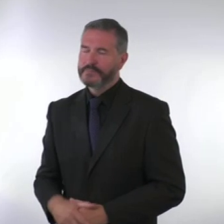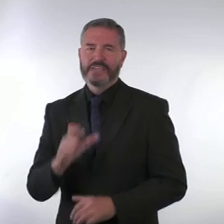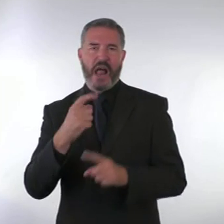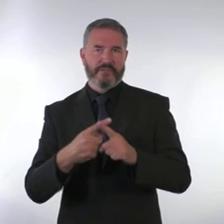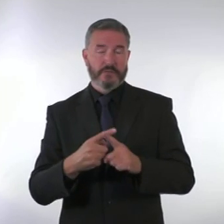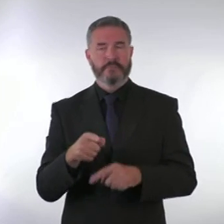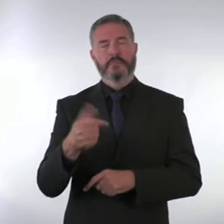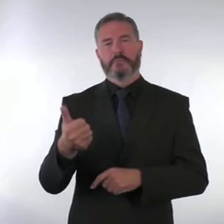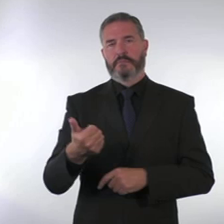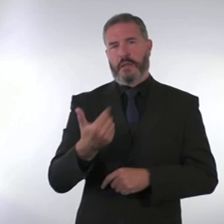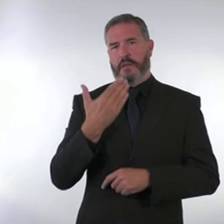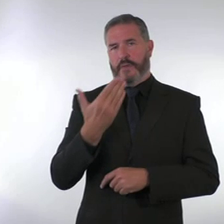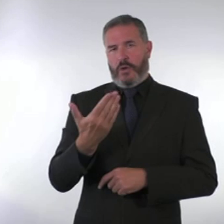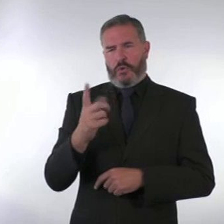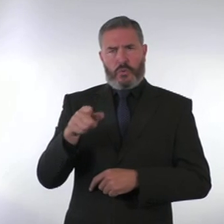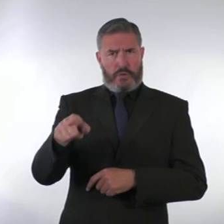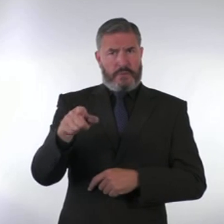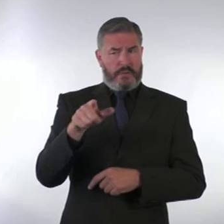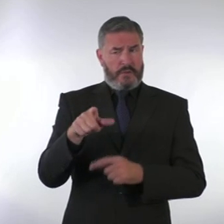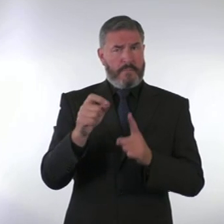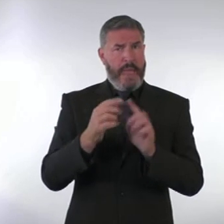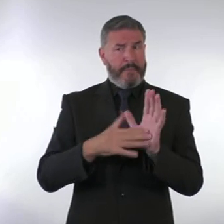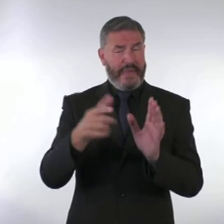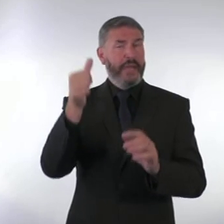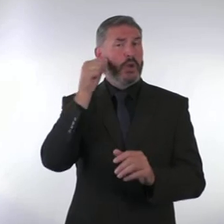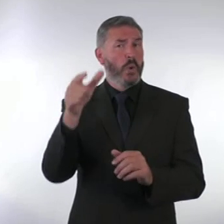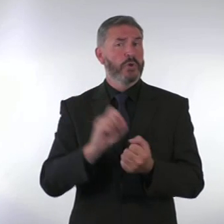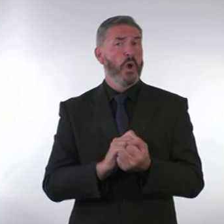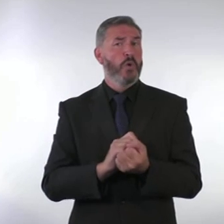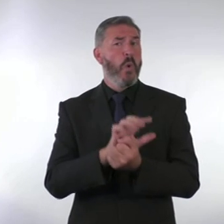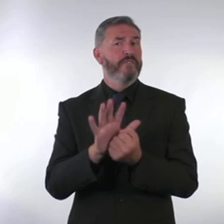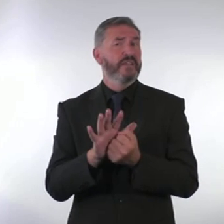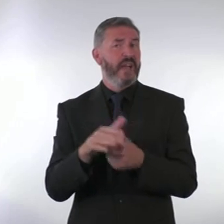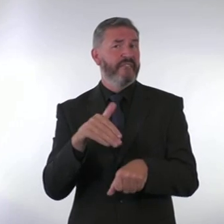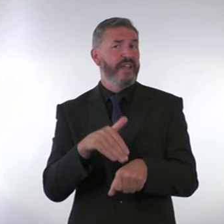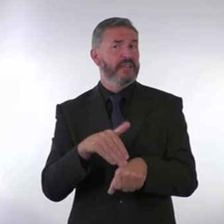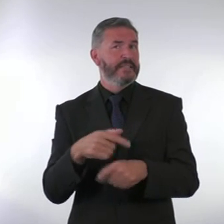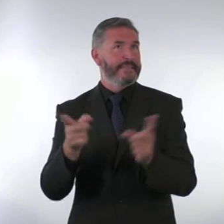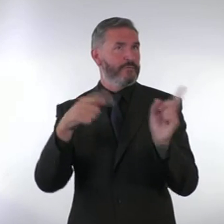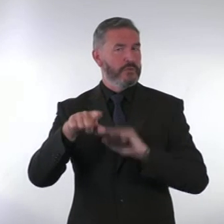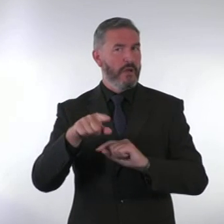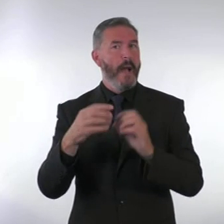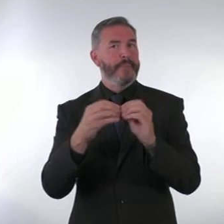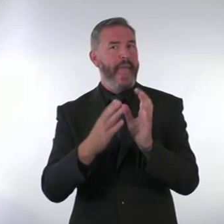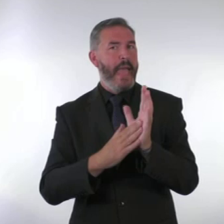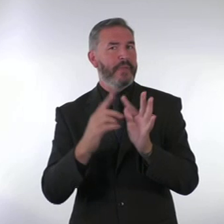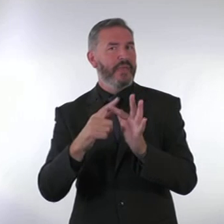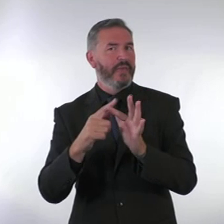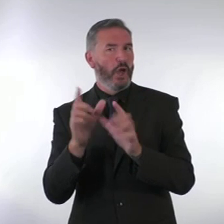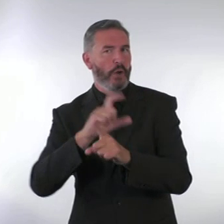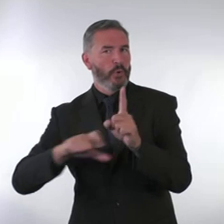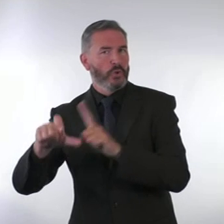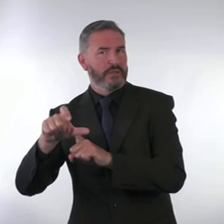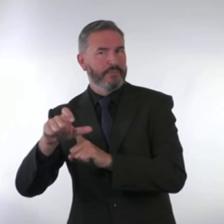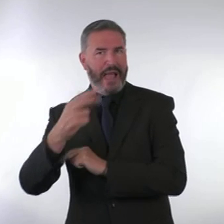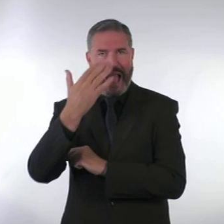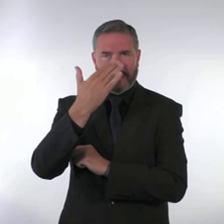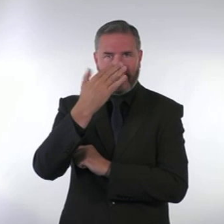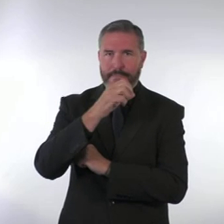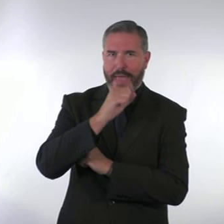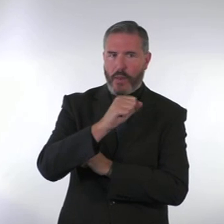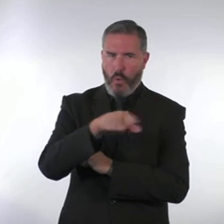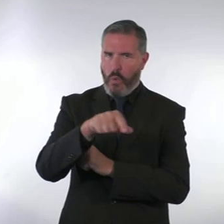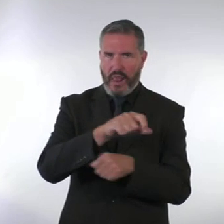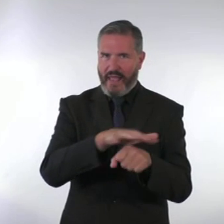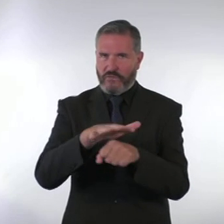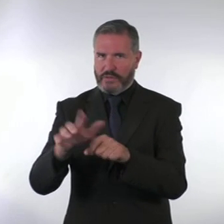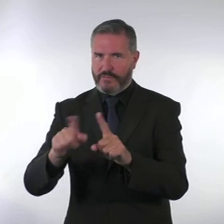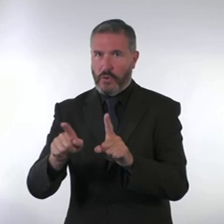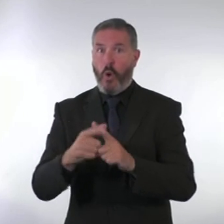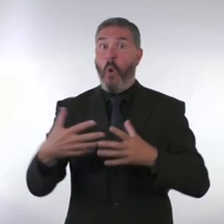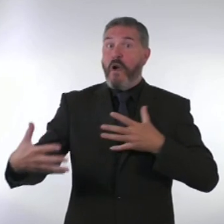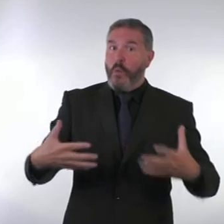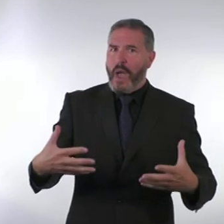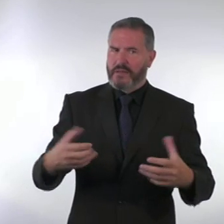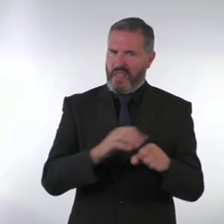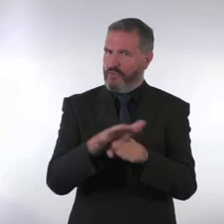My right honourable Friend knows better than most that covid has an unequal impact on the black, Asian and minority ethnic community, on the elderly, on men and, indeed, on the overweight.